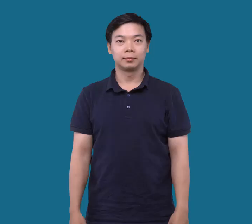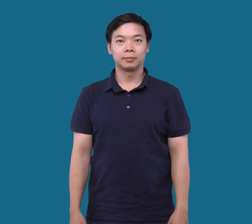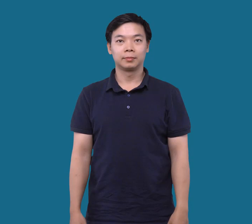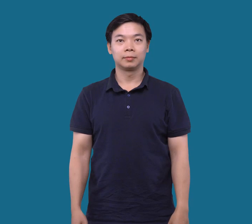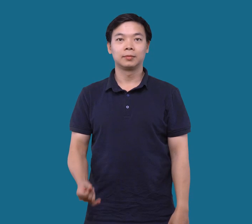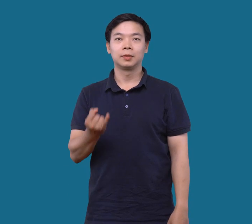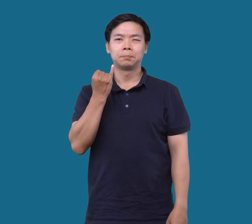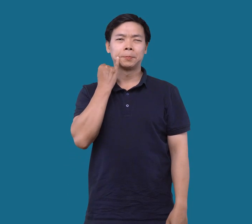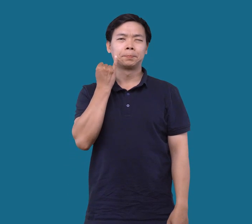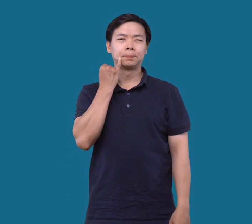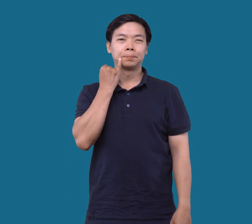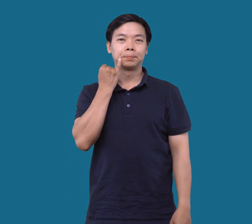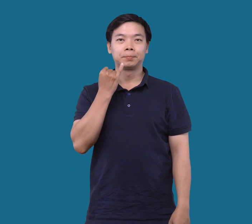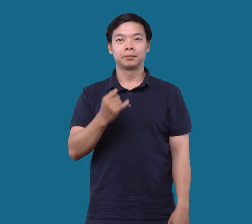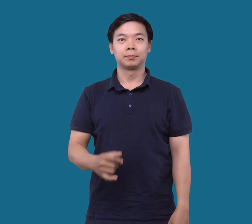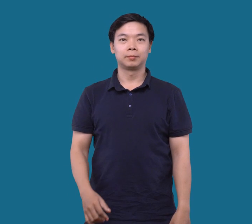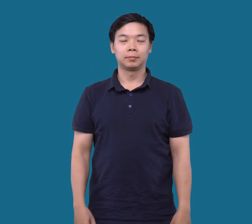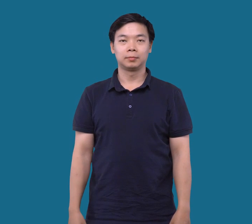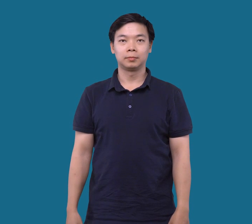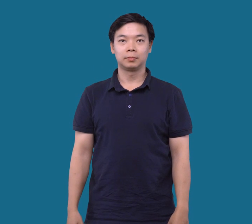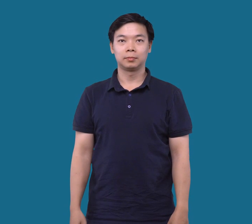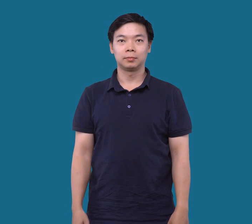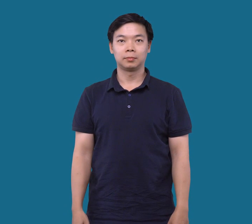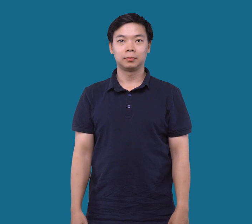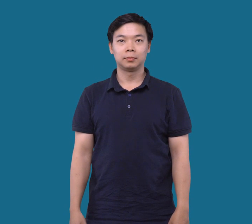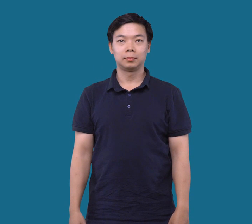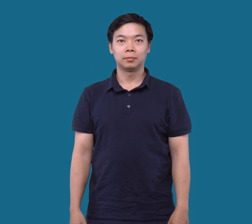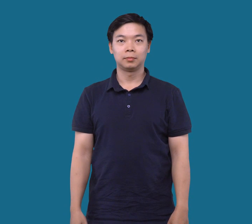mắm